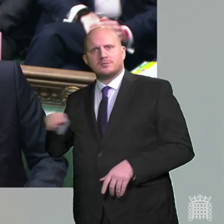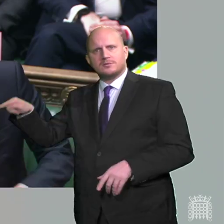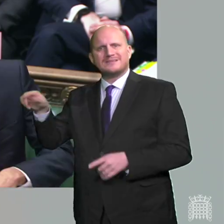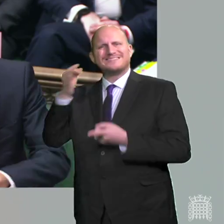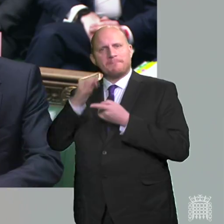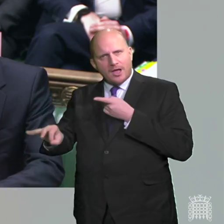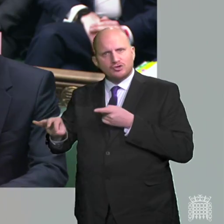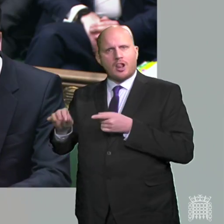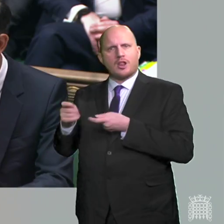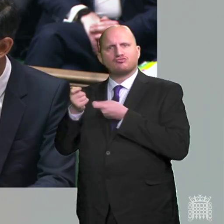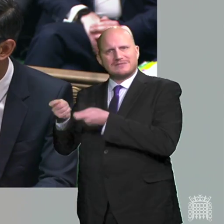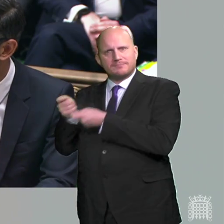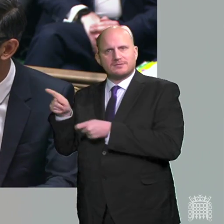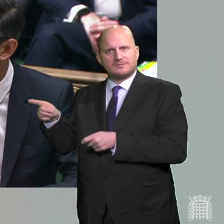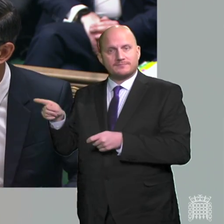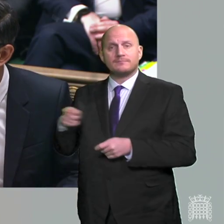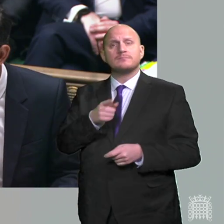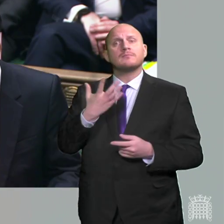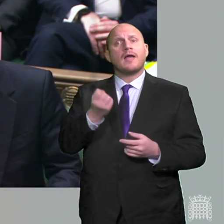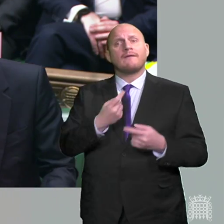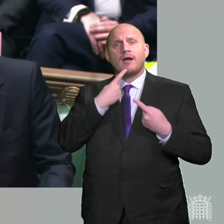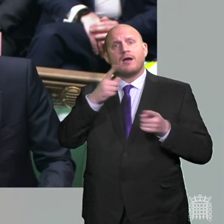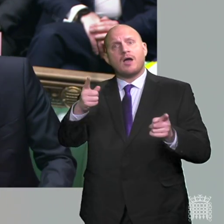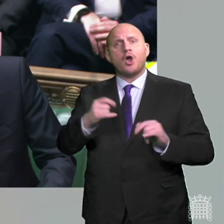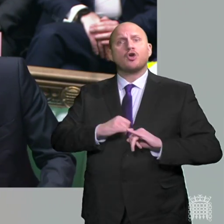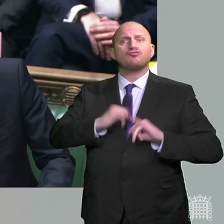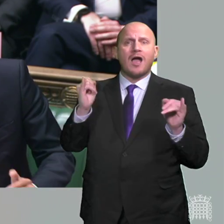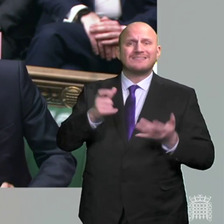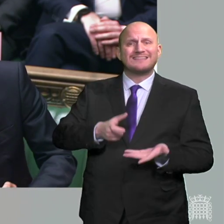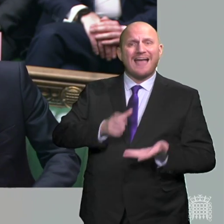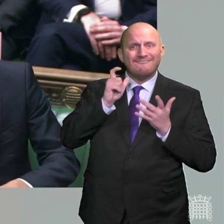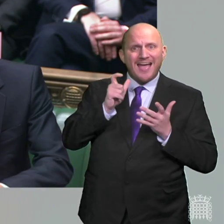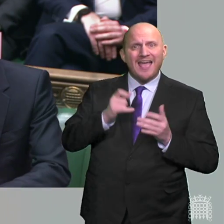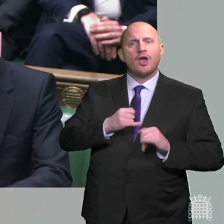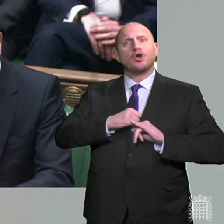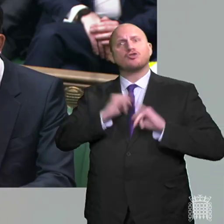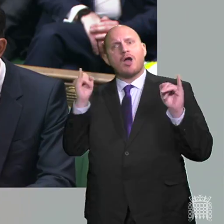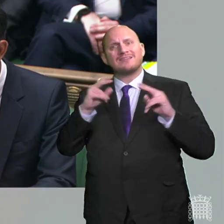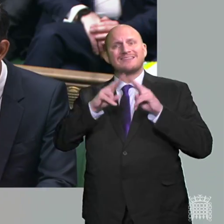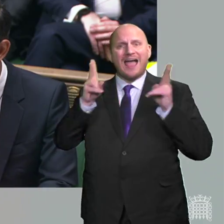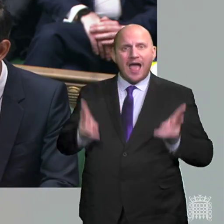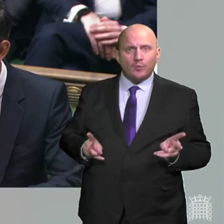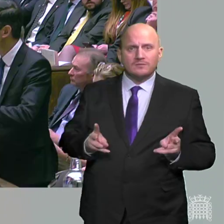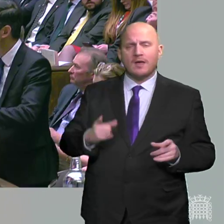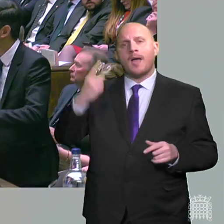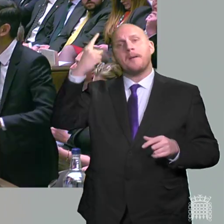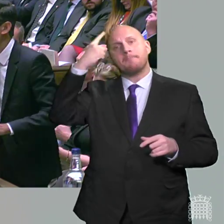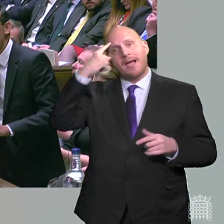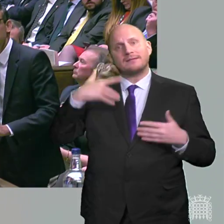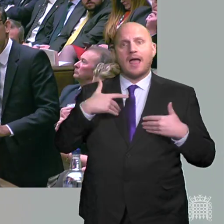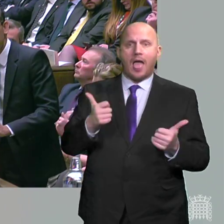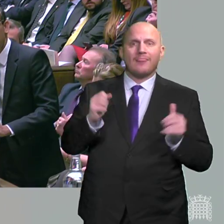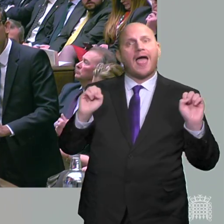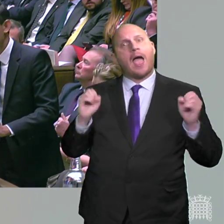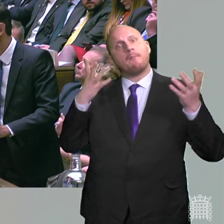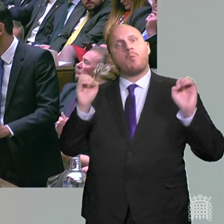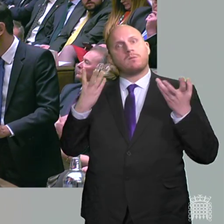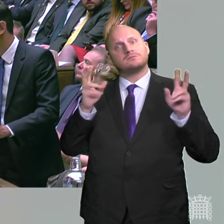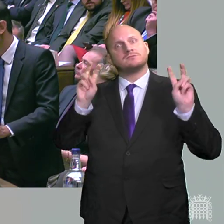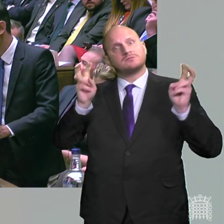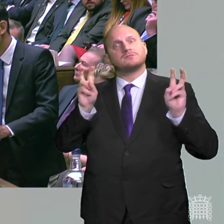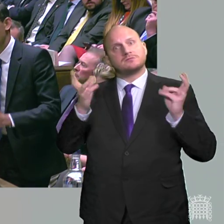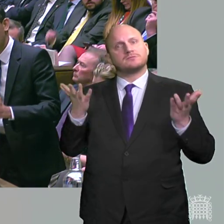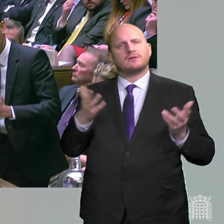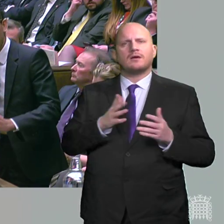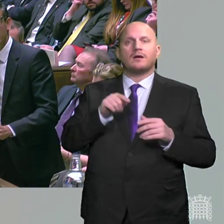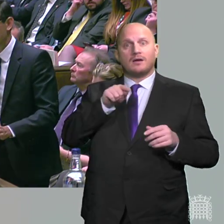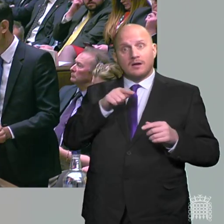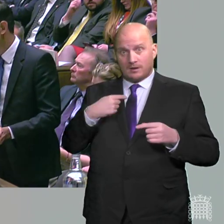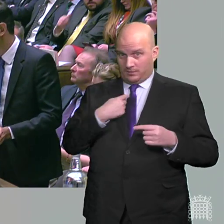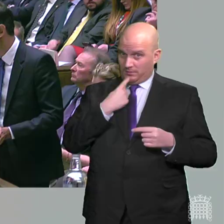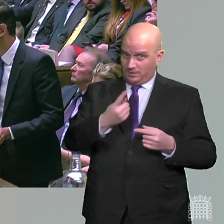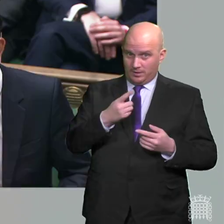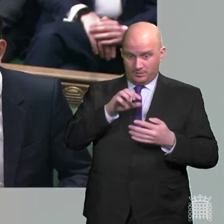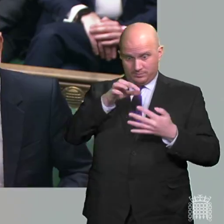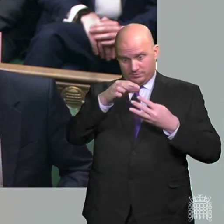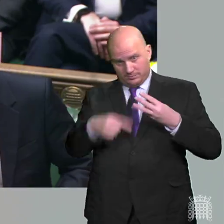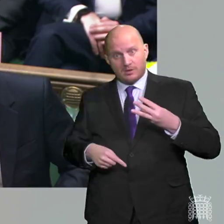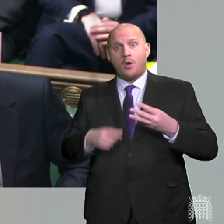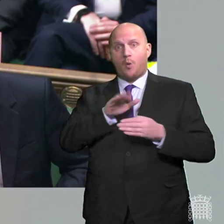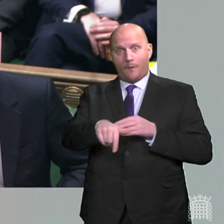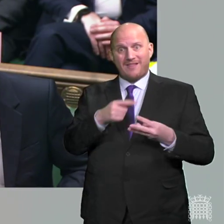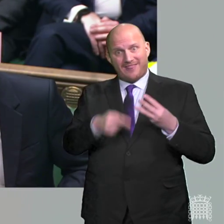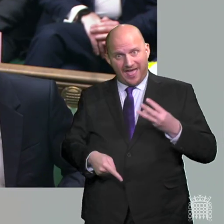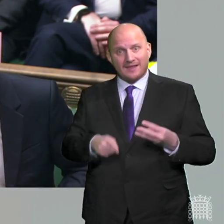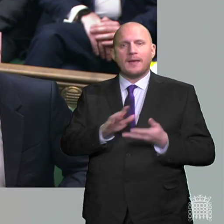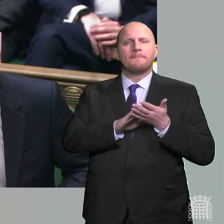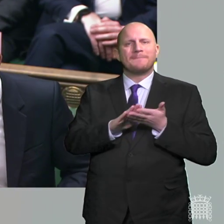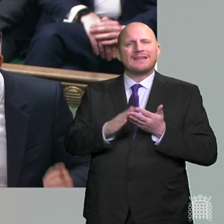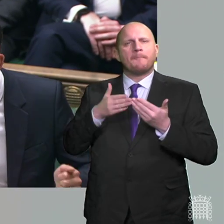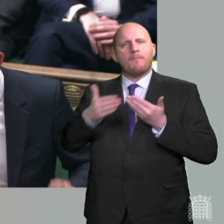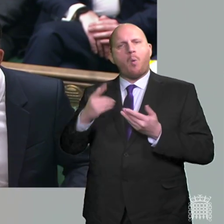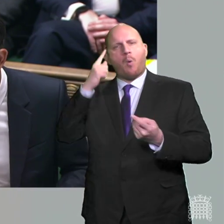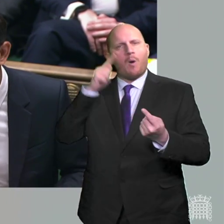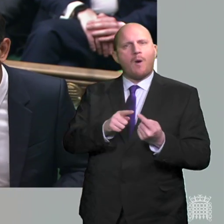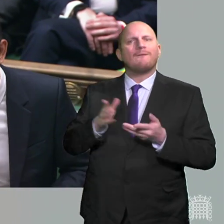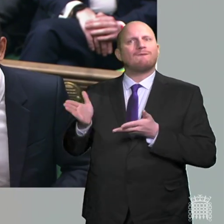This week’s announcement on mental health ambulances, crisis cafés, crisis houses and mental health urgent treatment centres will ensure that patients get the vital help that they need while easing pressures on emergency departments and freeing up staff time.